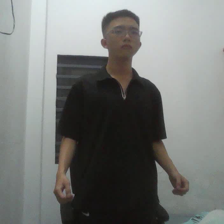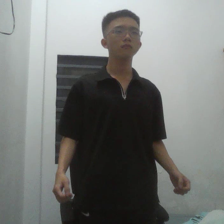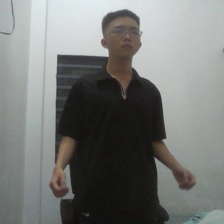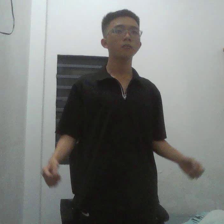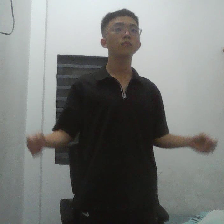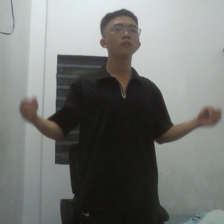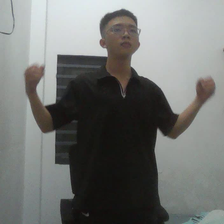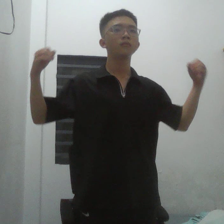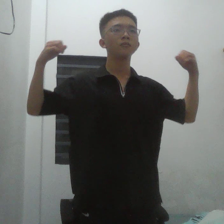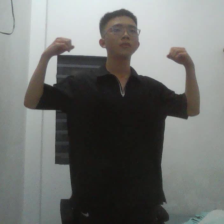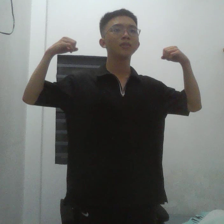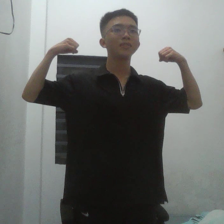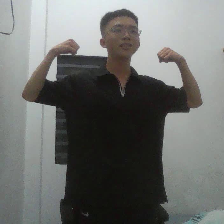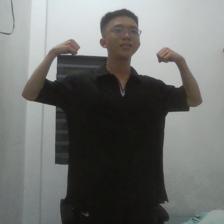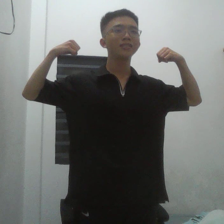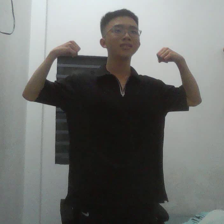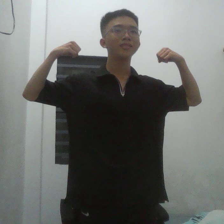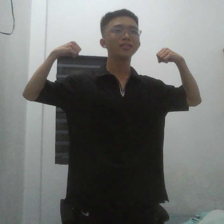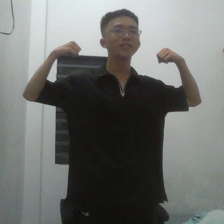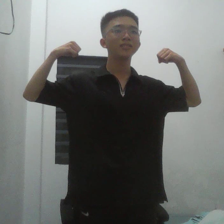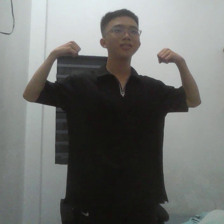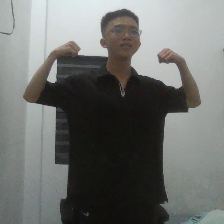minh khoe